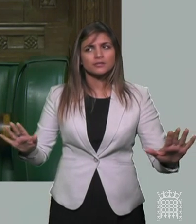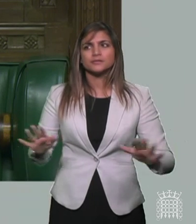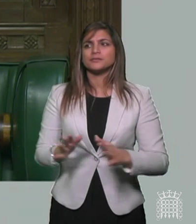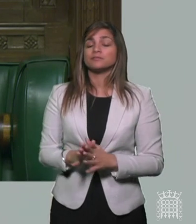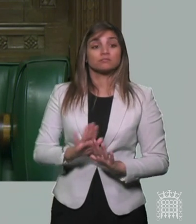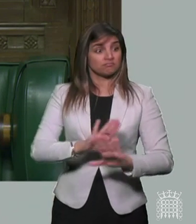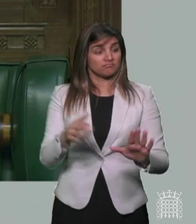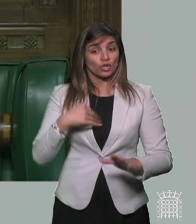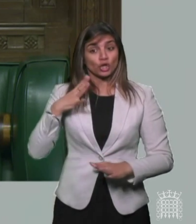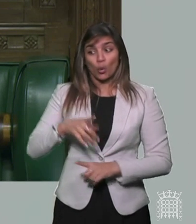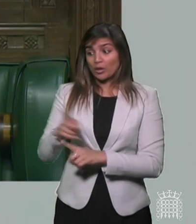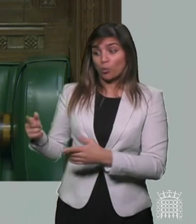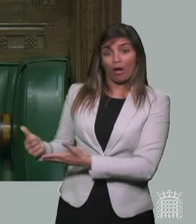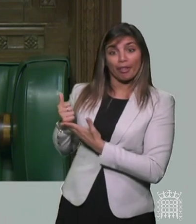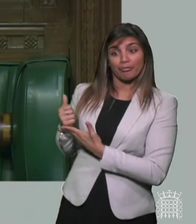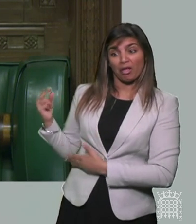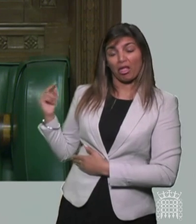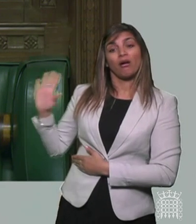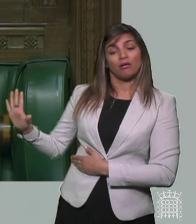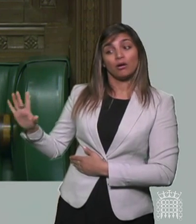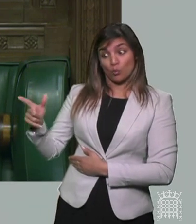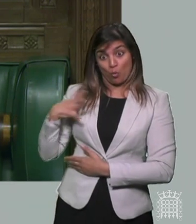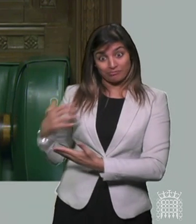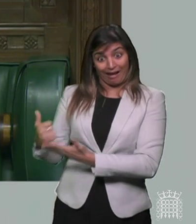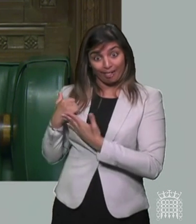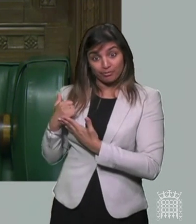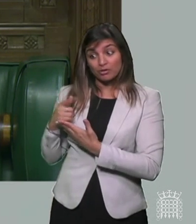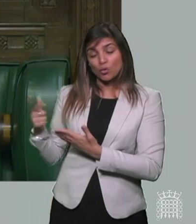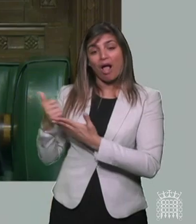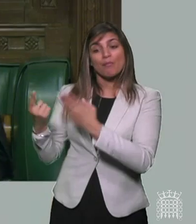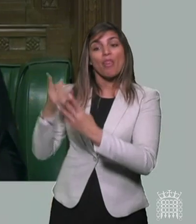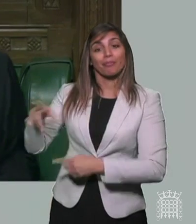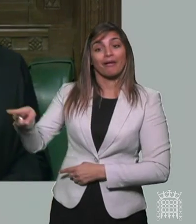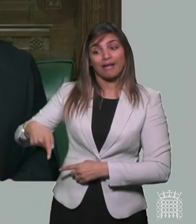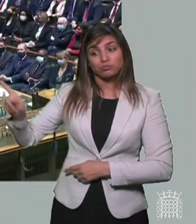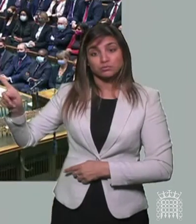I certainly do not need any help from round here. If somebody wants to help me, they can help somewhere else.